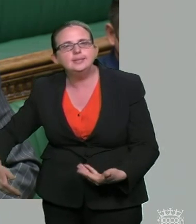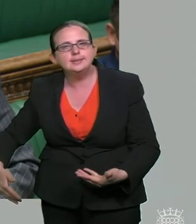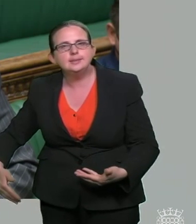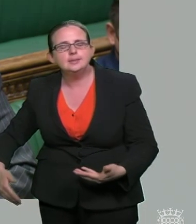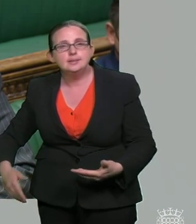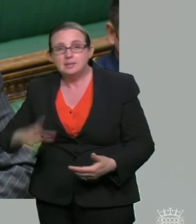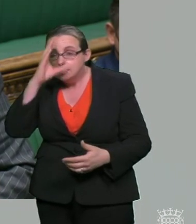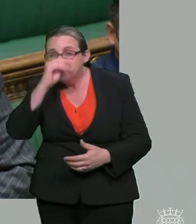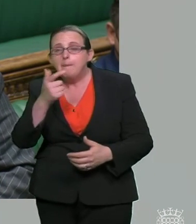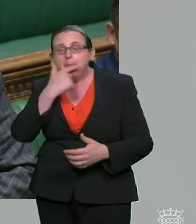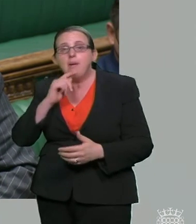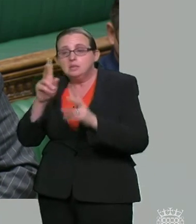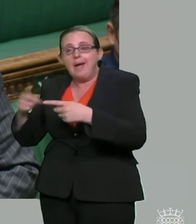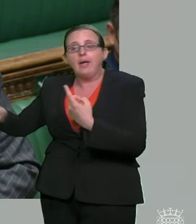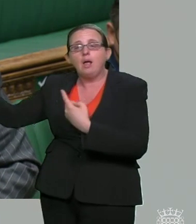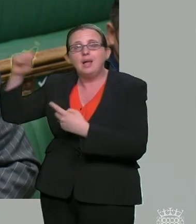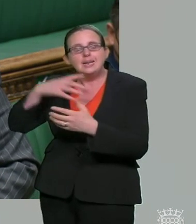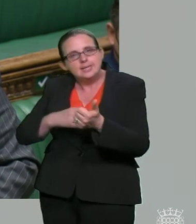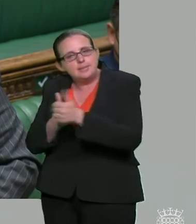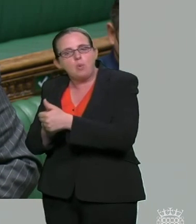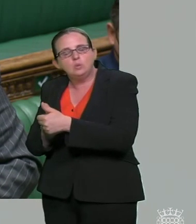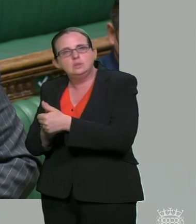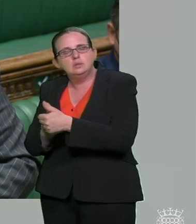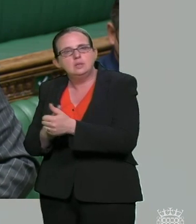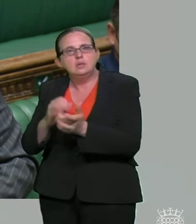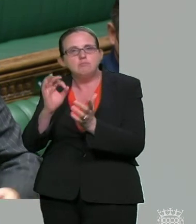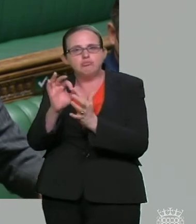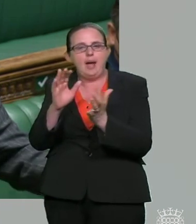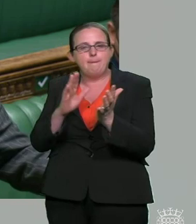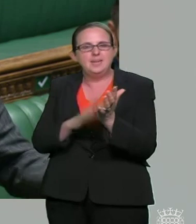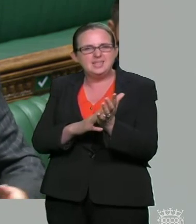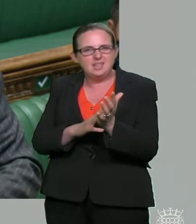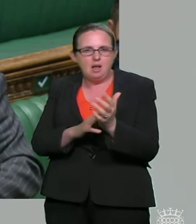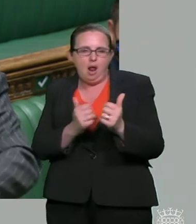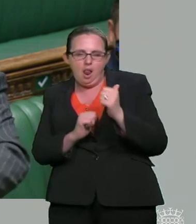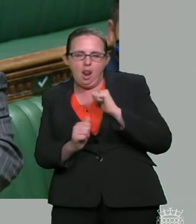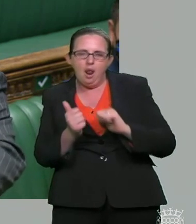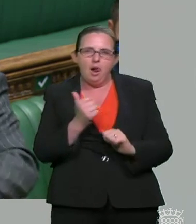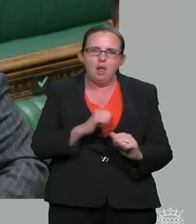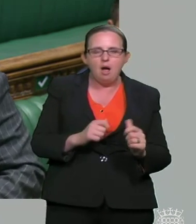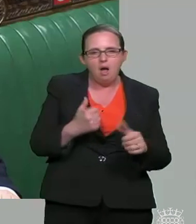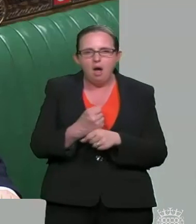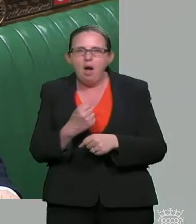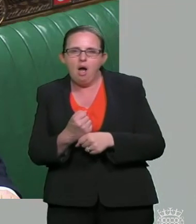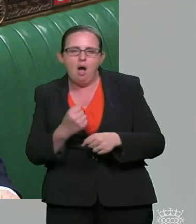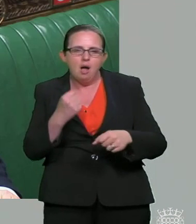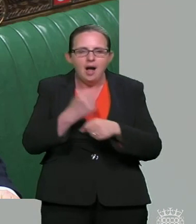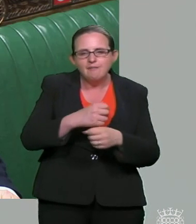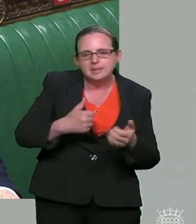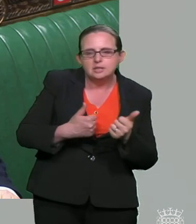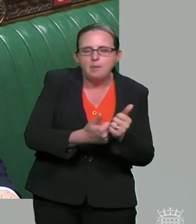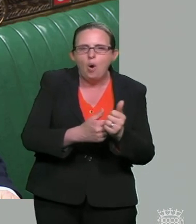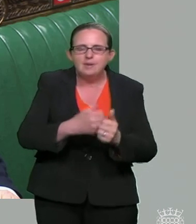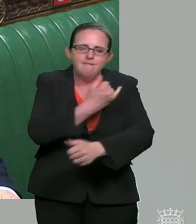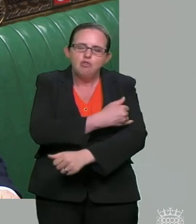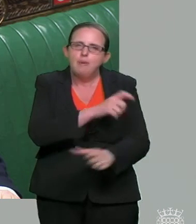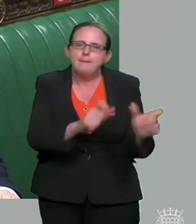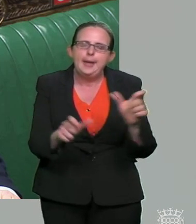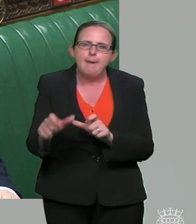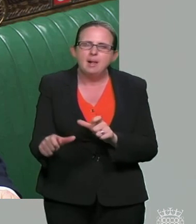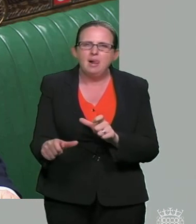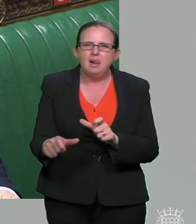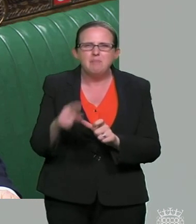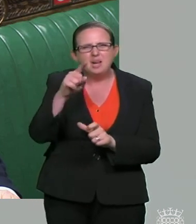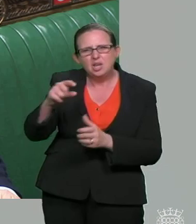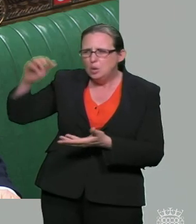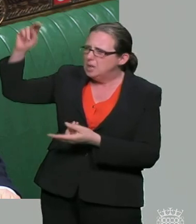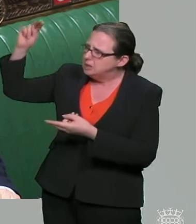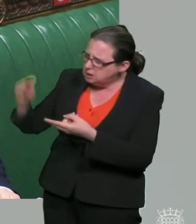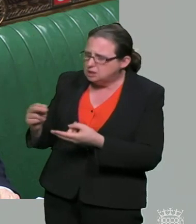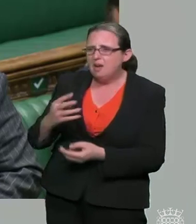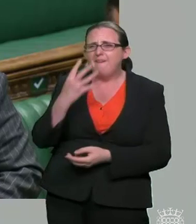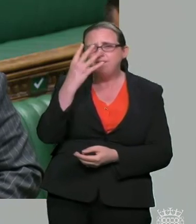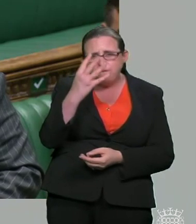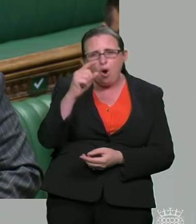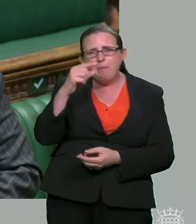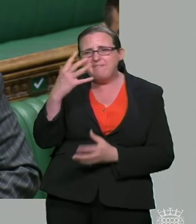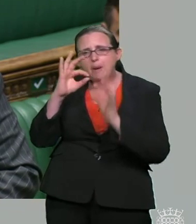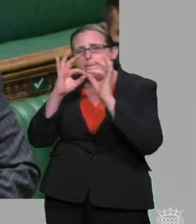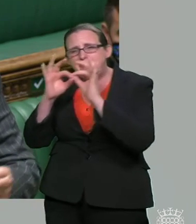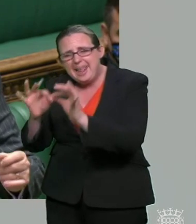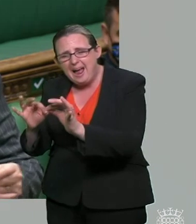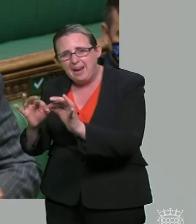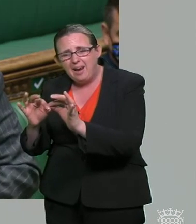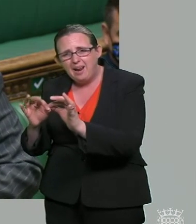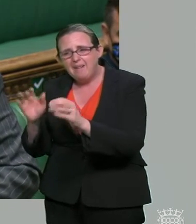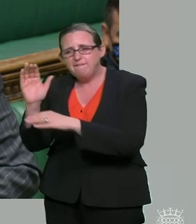People are dying and they need our help. The Prime Minister has the nerve to brag about the Government’s support for the vulnerable, and at the very same time he is slashing £4.5 billion from the world’s poorest.